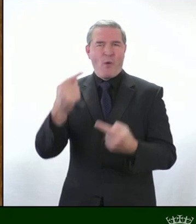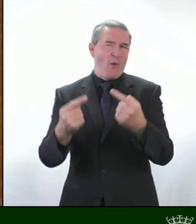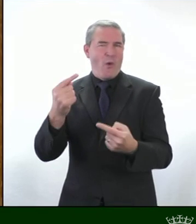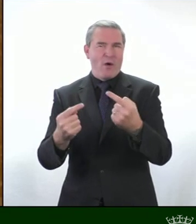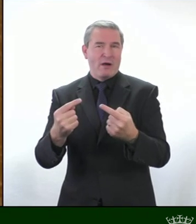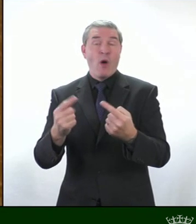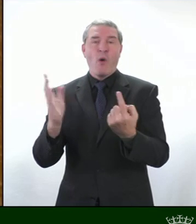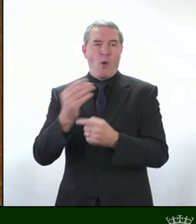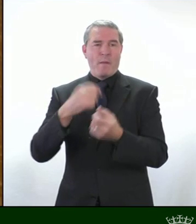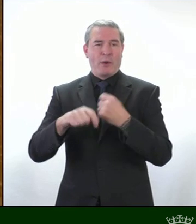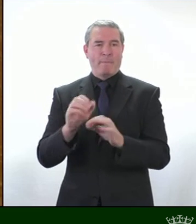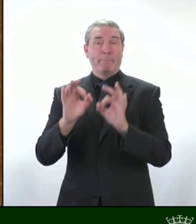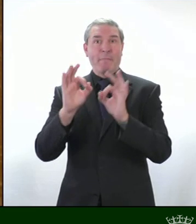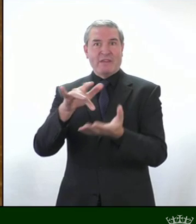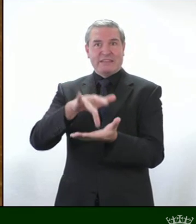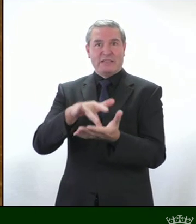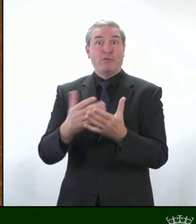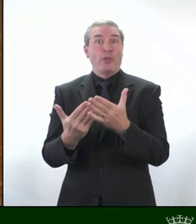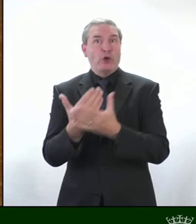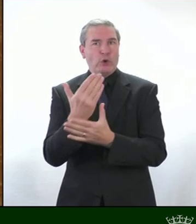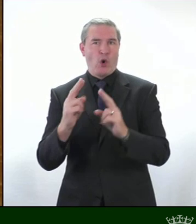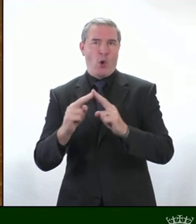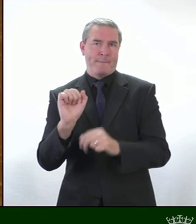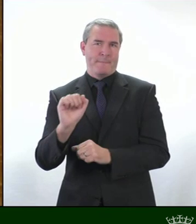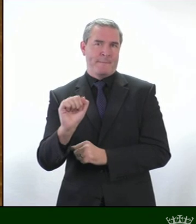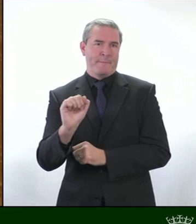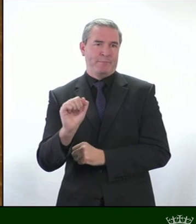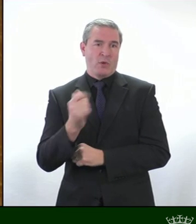All make it the perfect city for the new bank’s home.